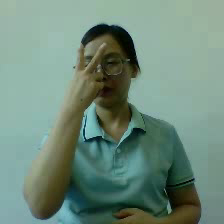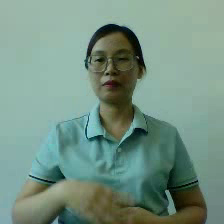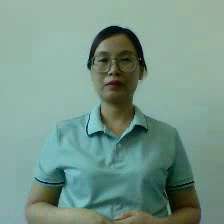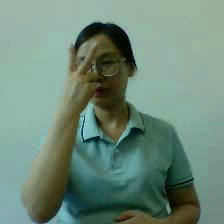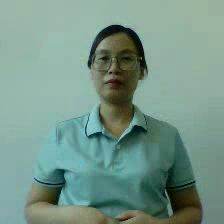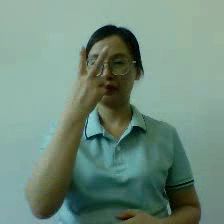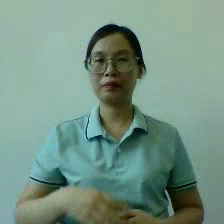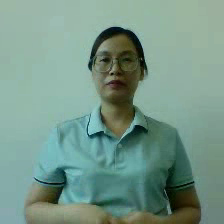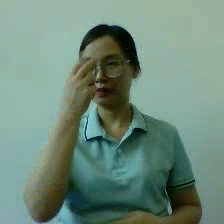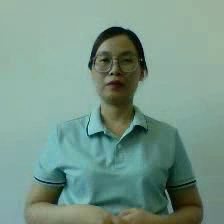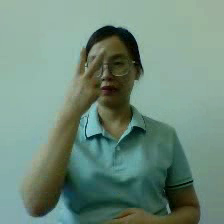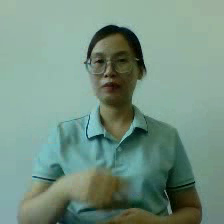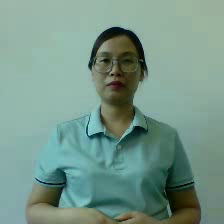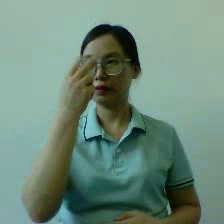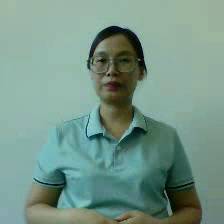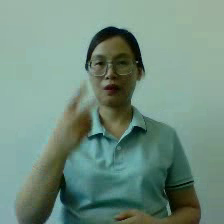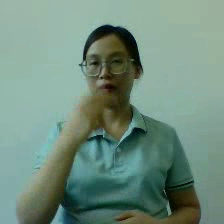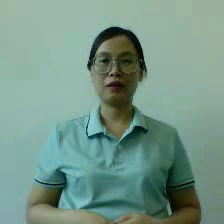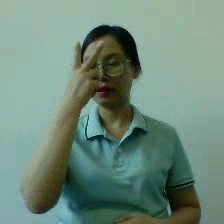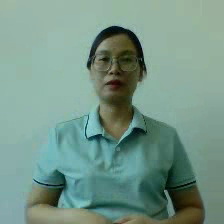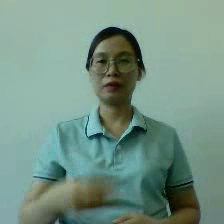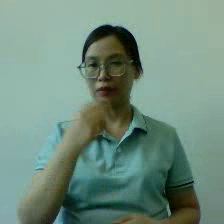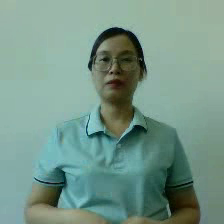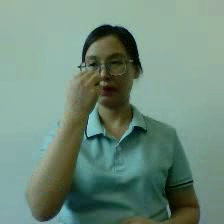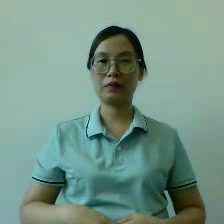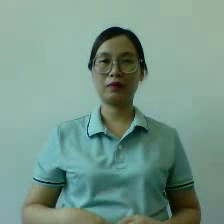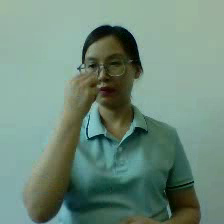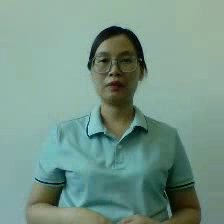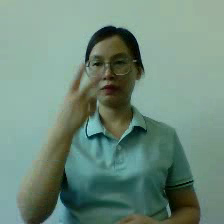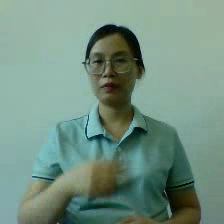Khóc